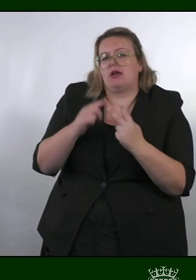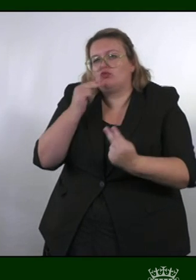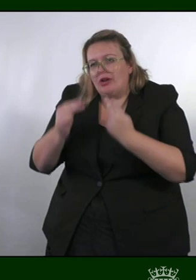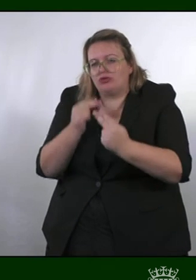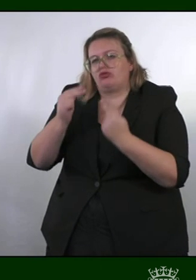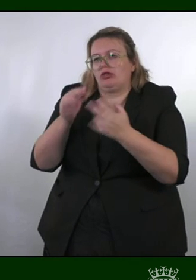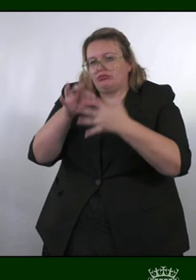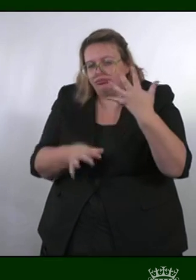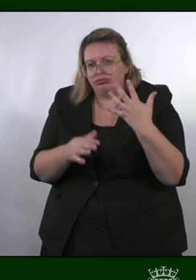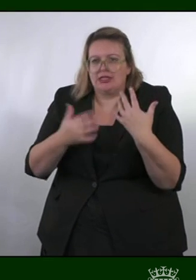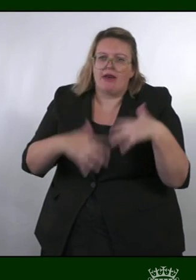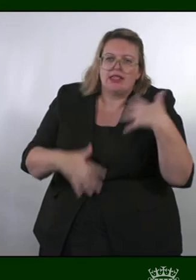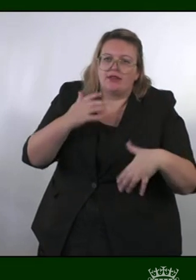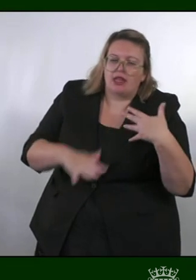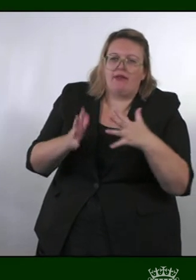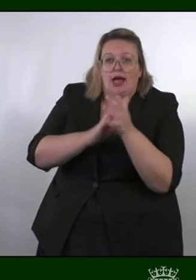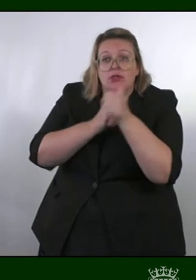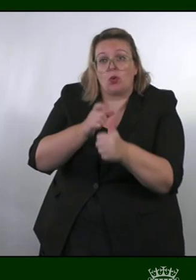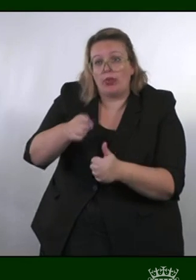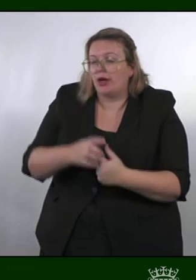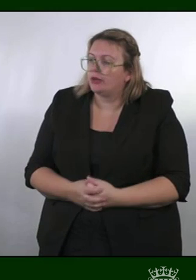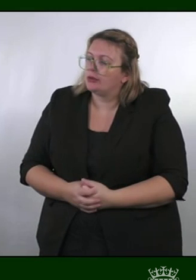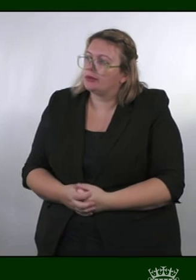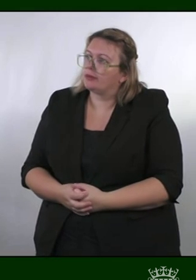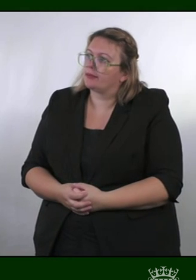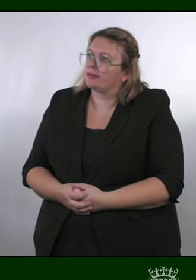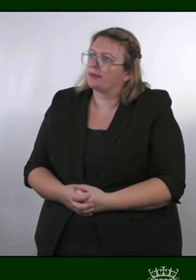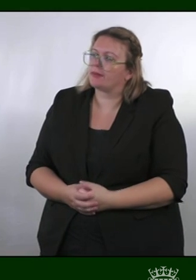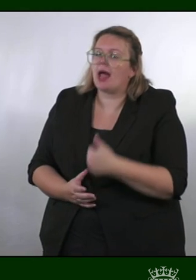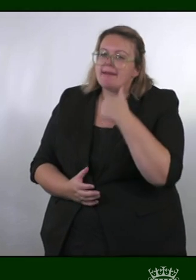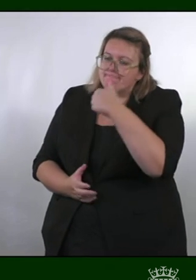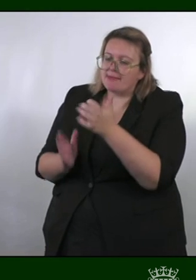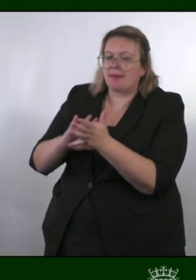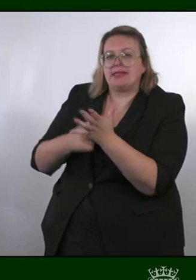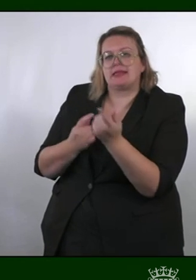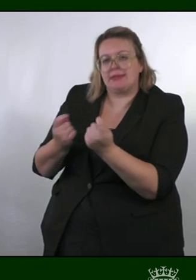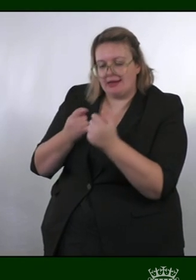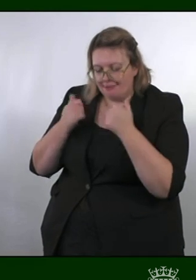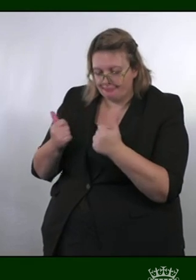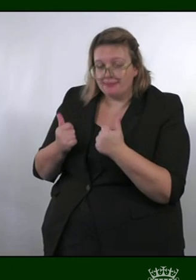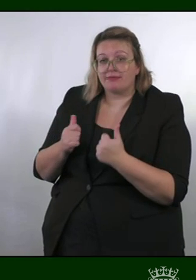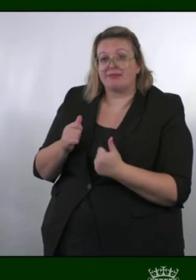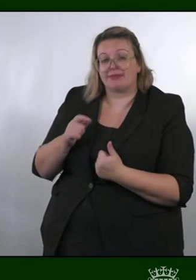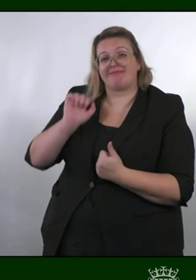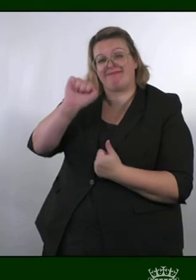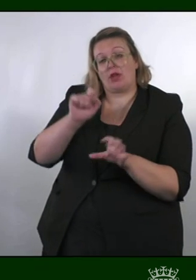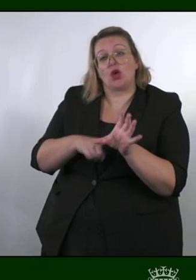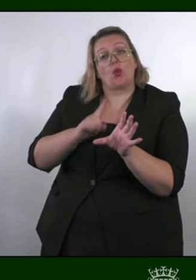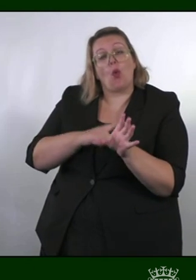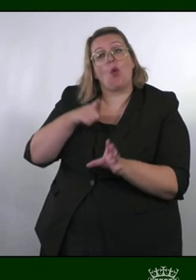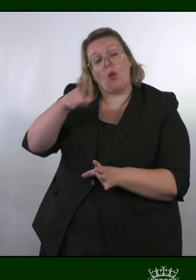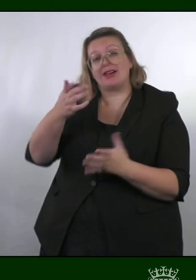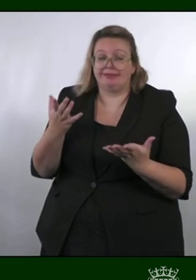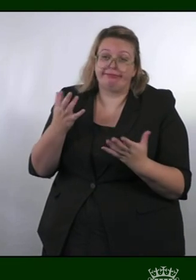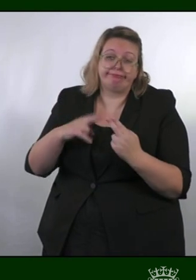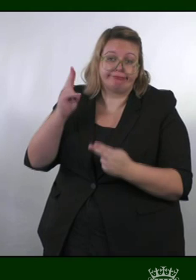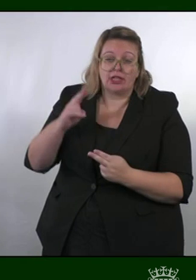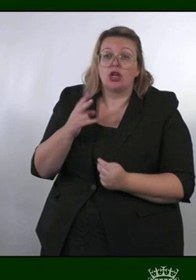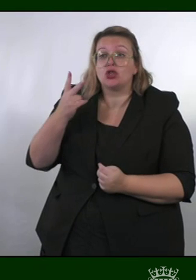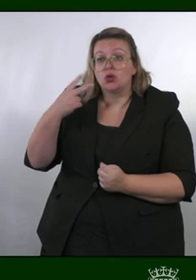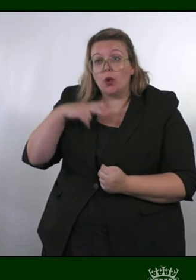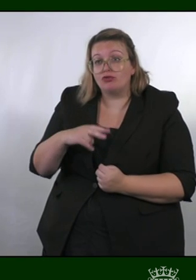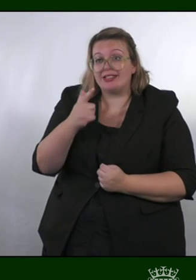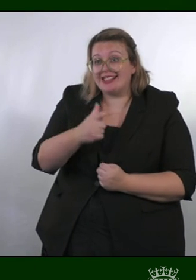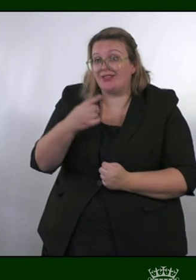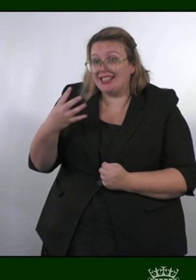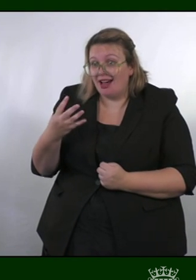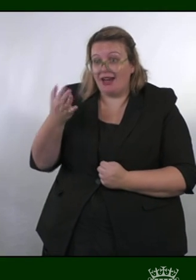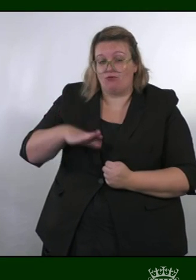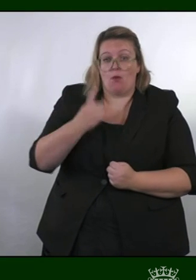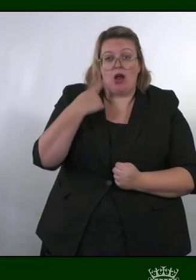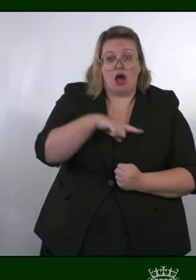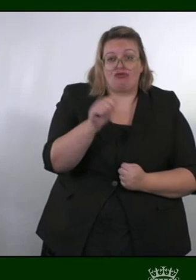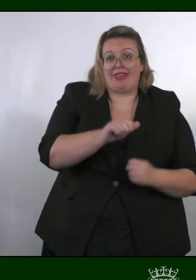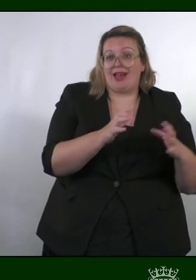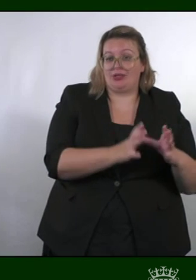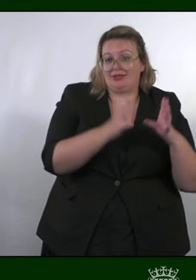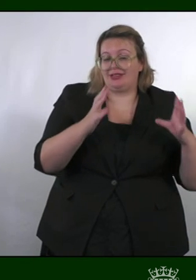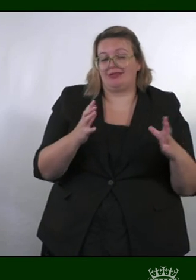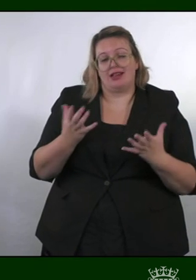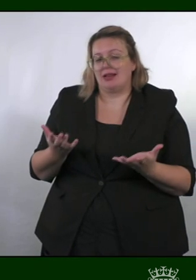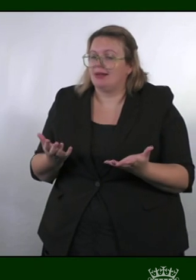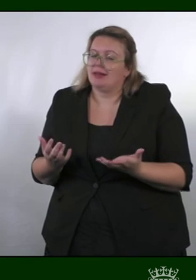This targeted local approach, supported by our local covid alert level system, means we can have different rules in places like Cornwall, where transmission is low, from those in places where transmission is high and rising.